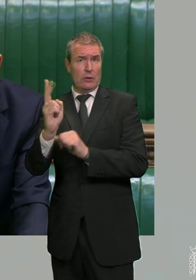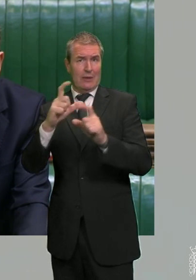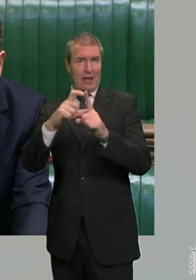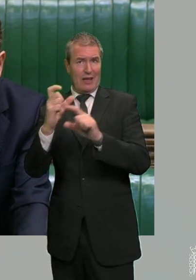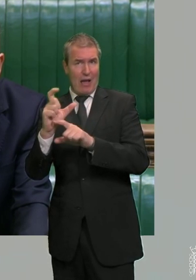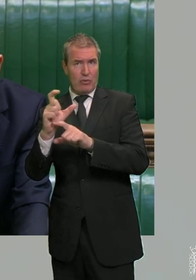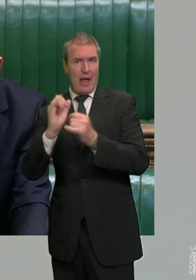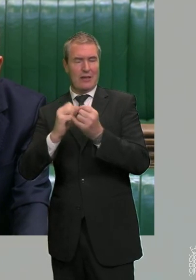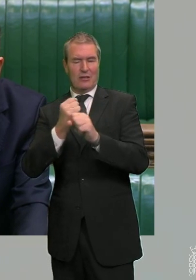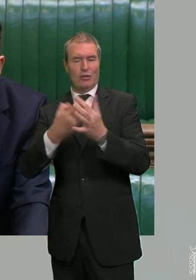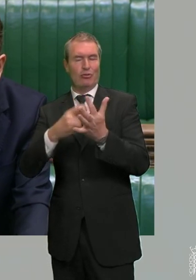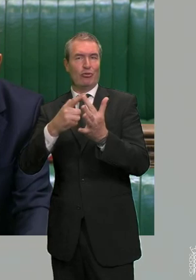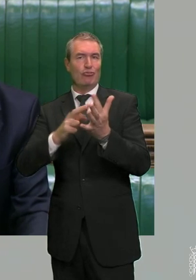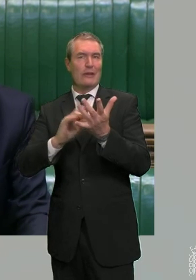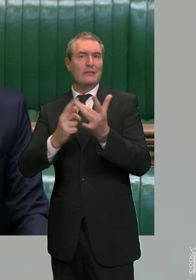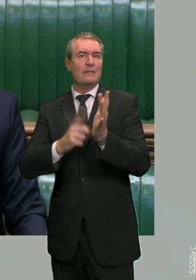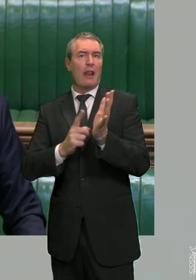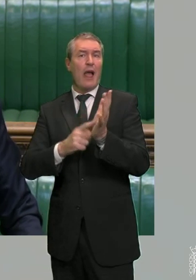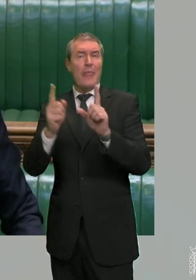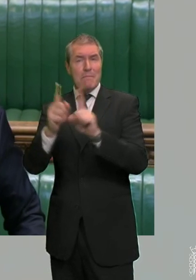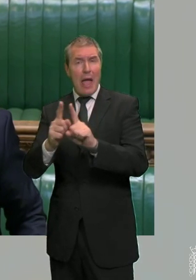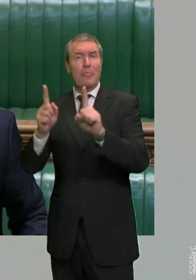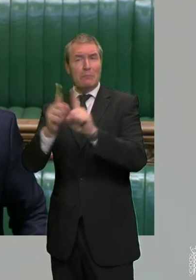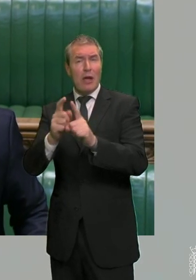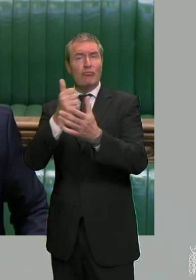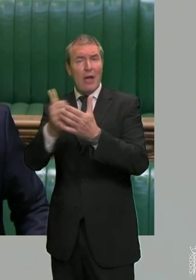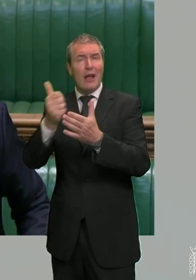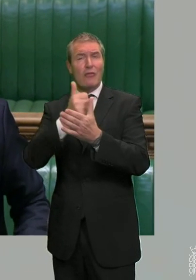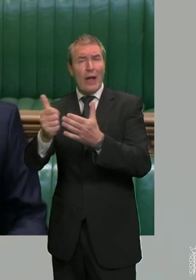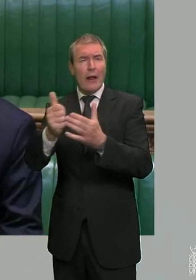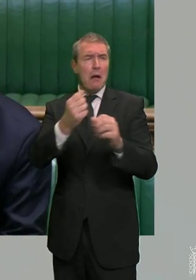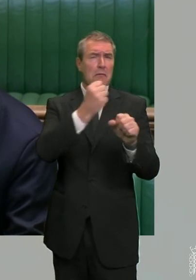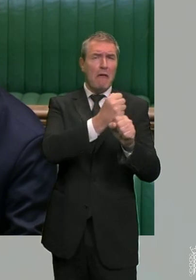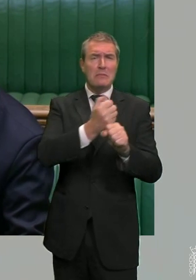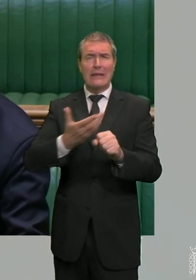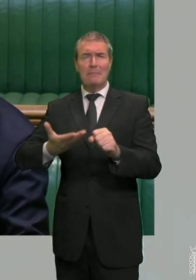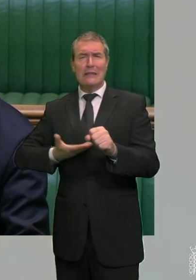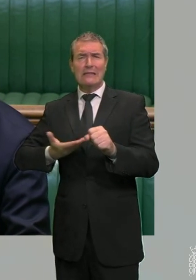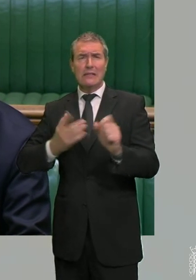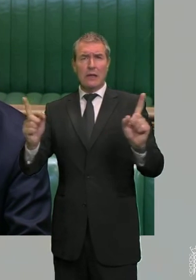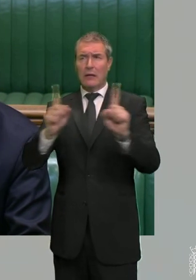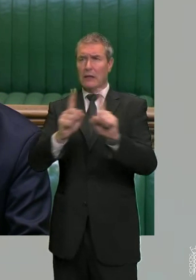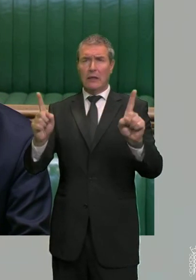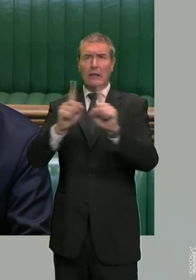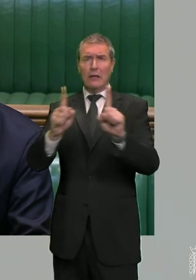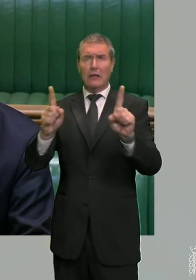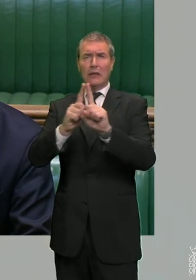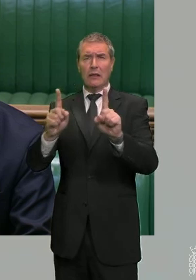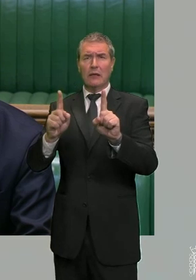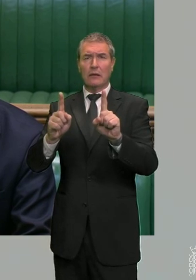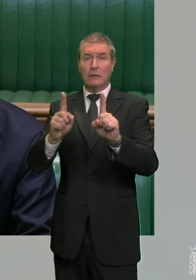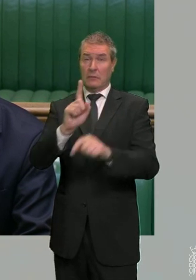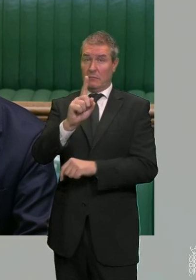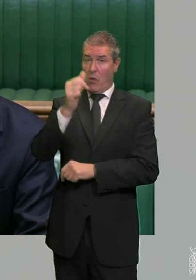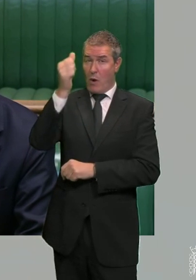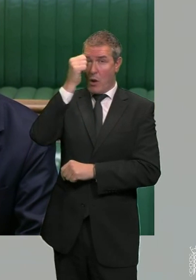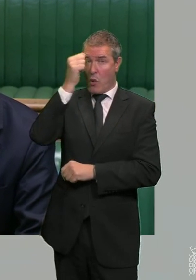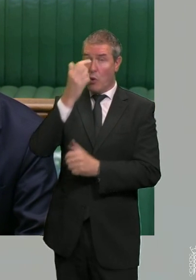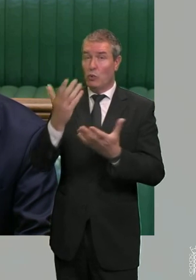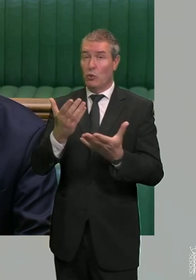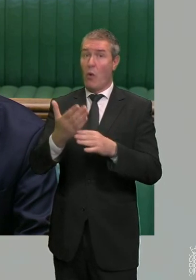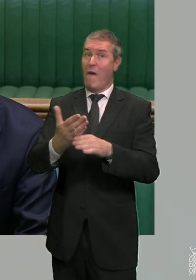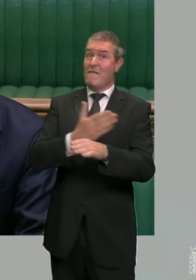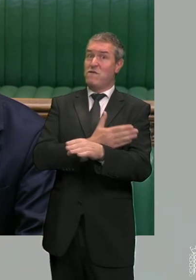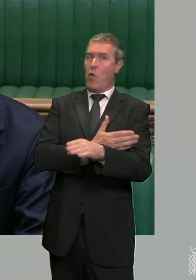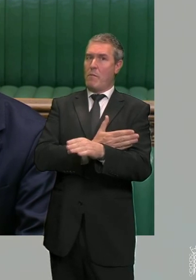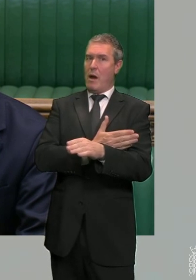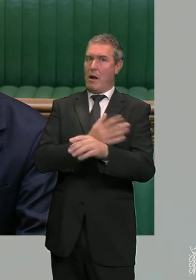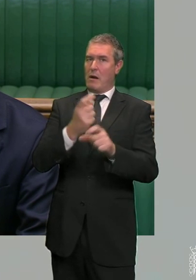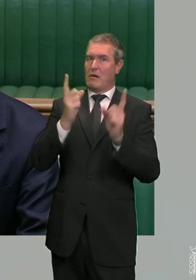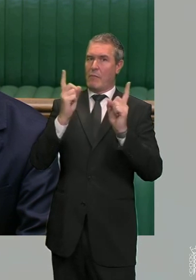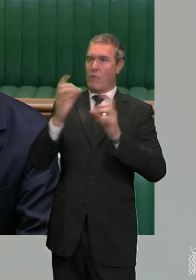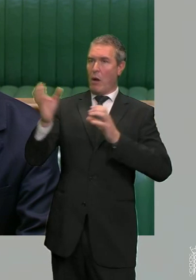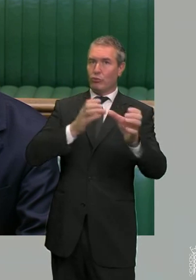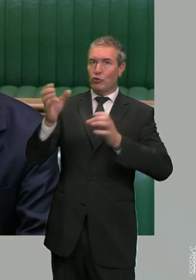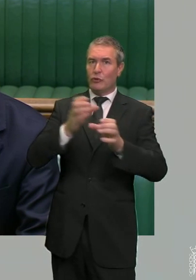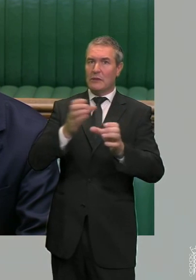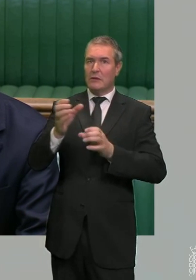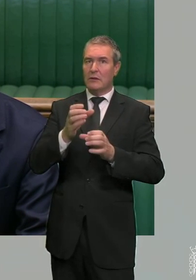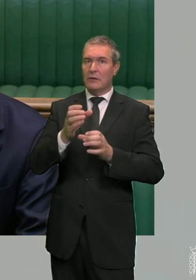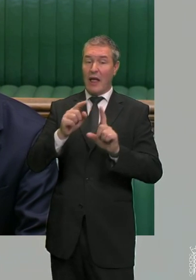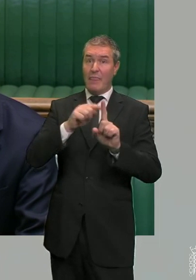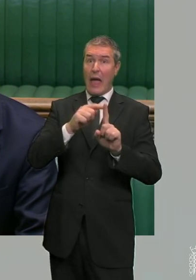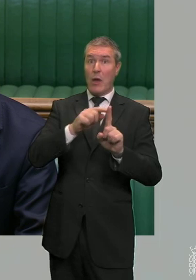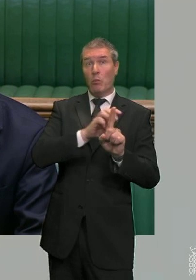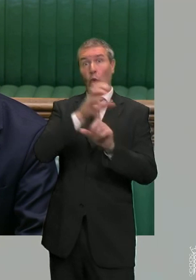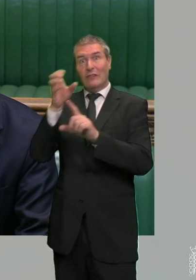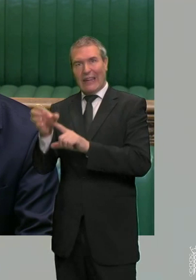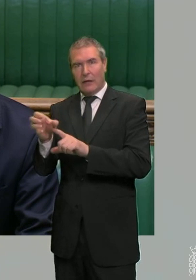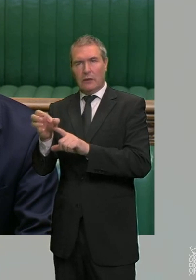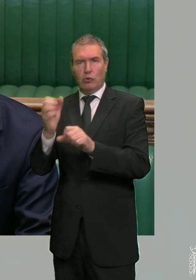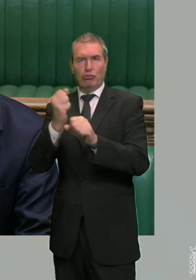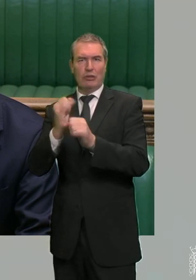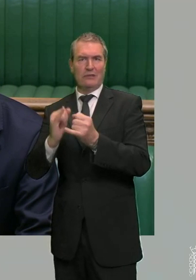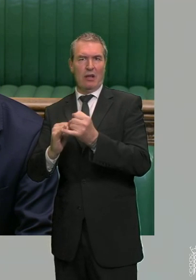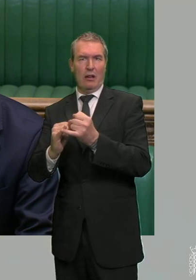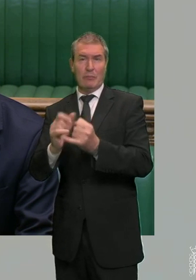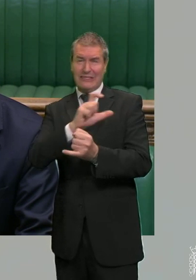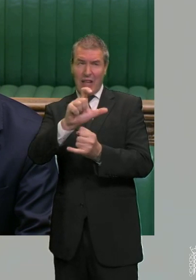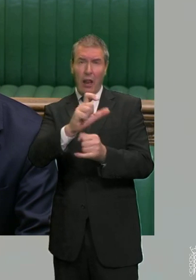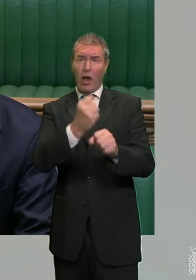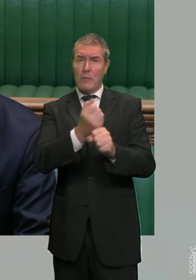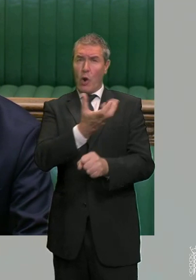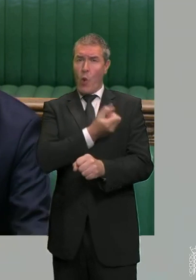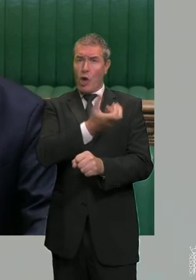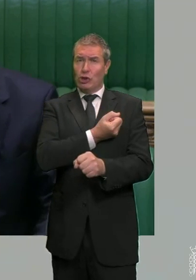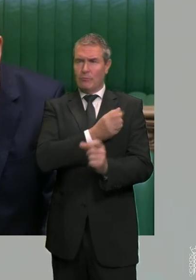We know that senior officials met Greensill Capital regularly, and now, even more unbelievably, we know that the Government’s former head of procurement, no less, became a Greensill adviser while he was still a civil servant.